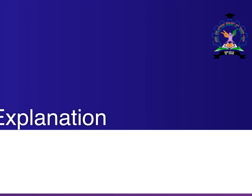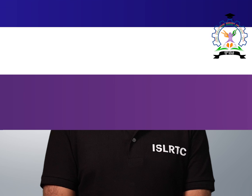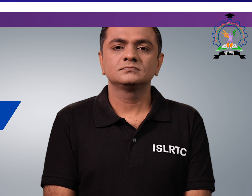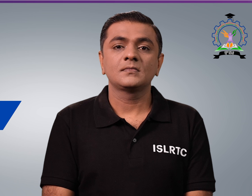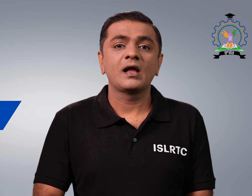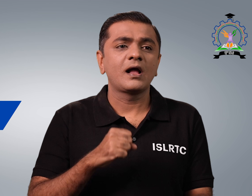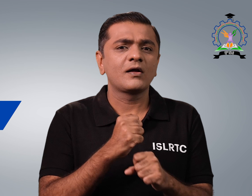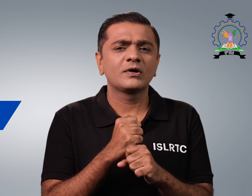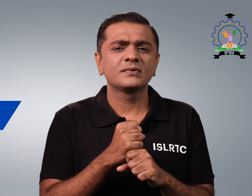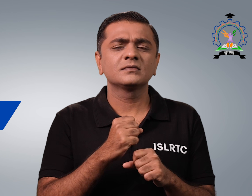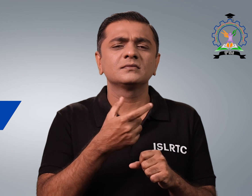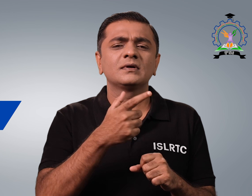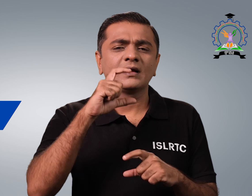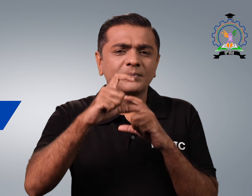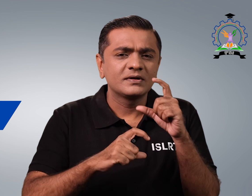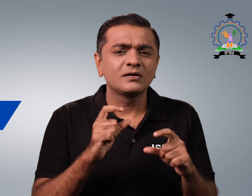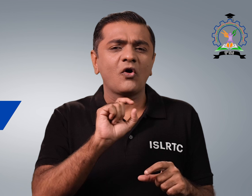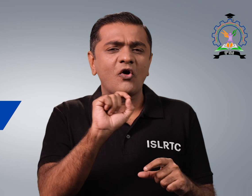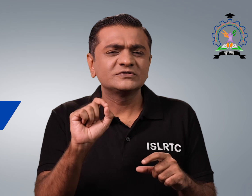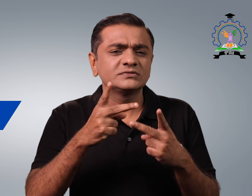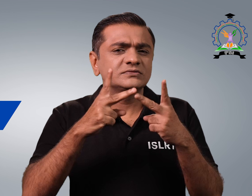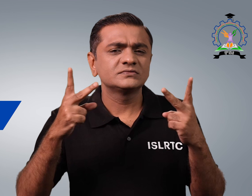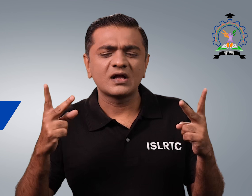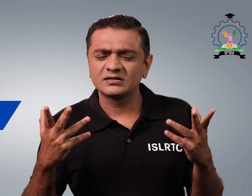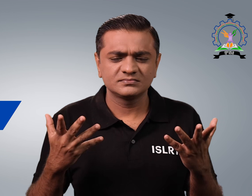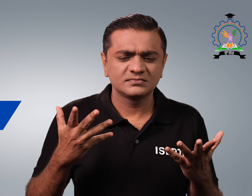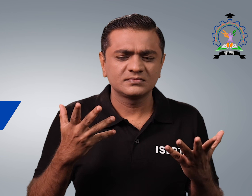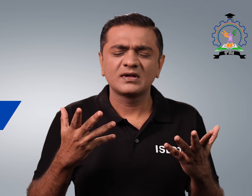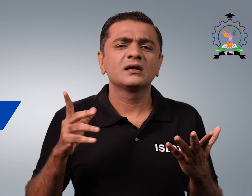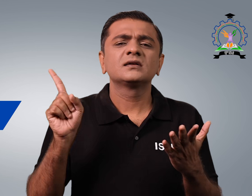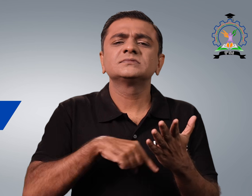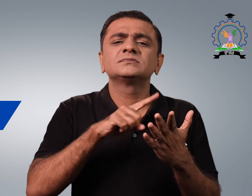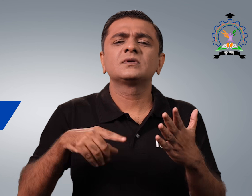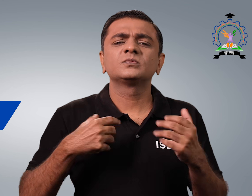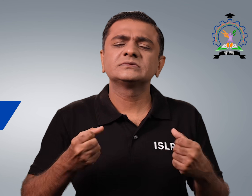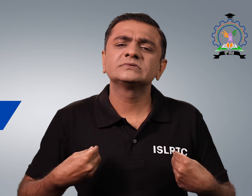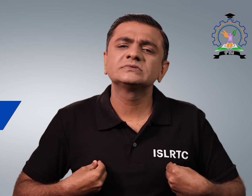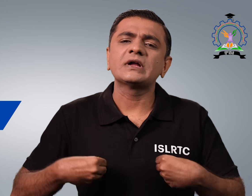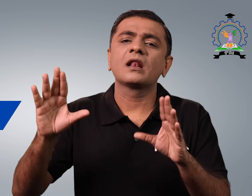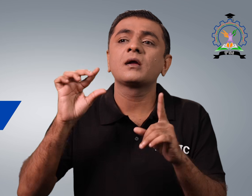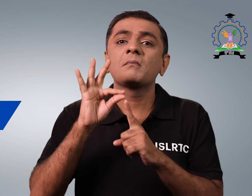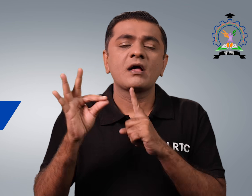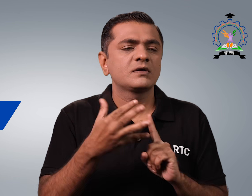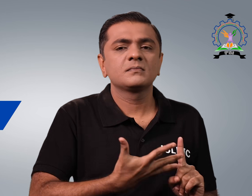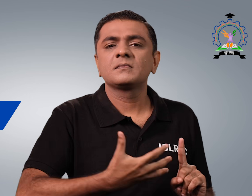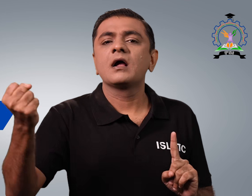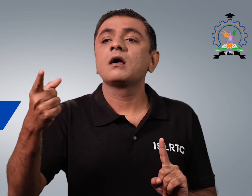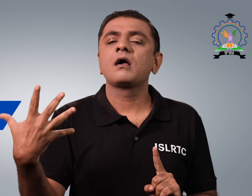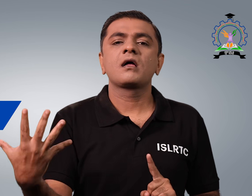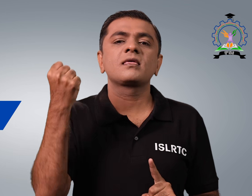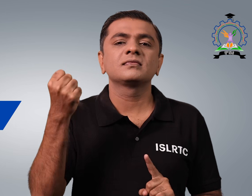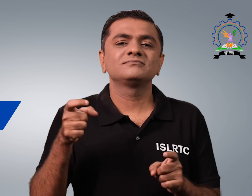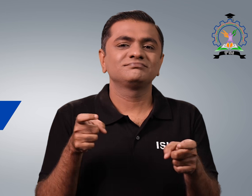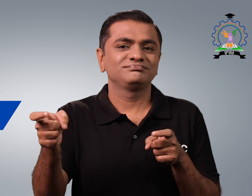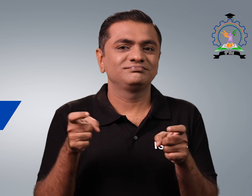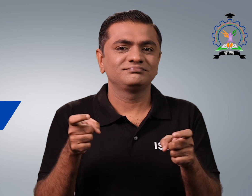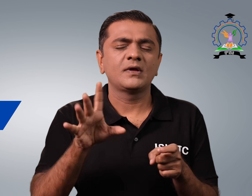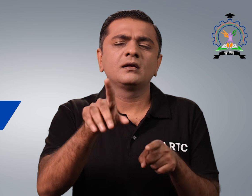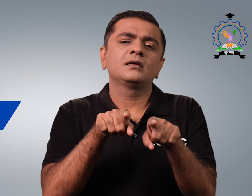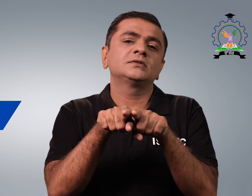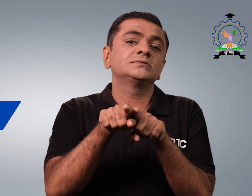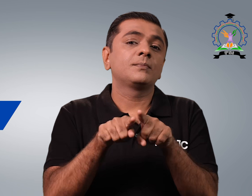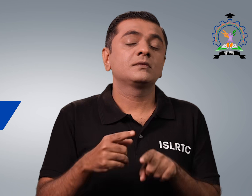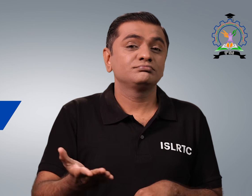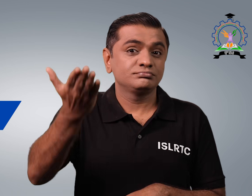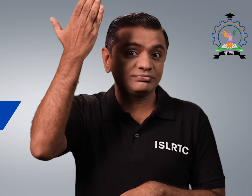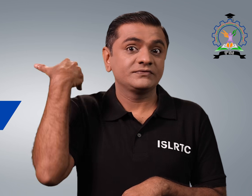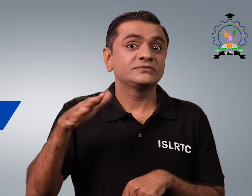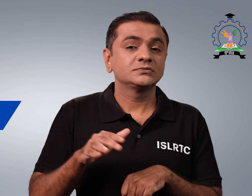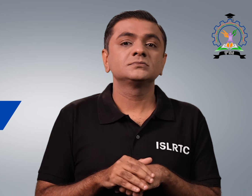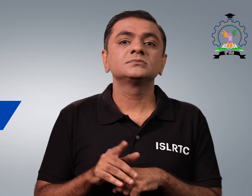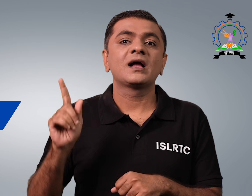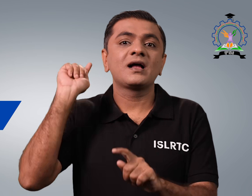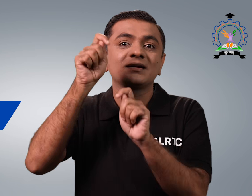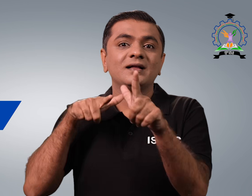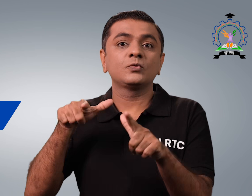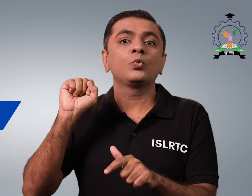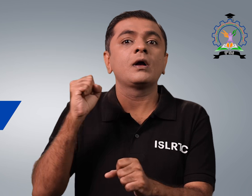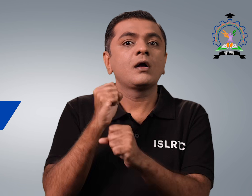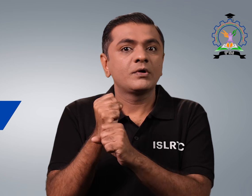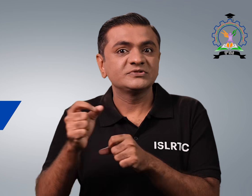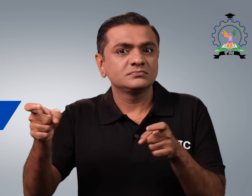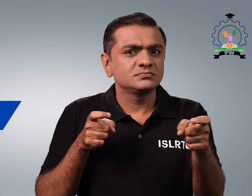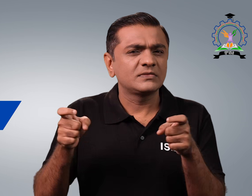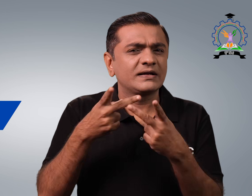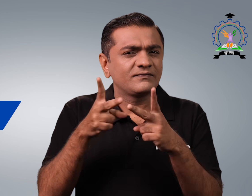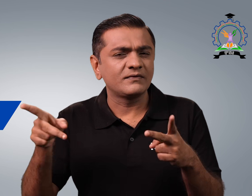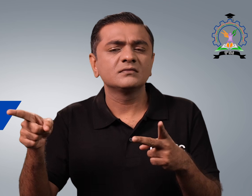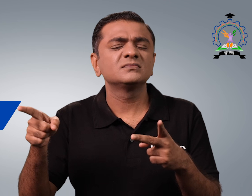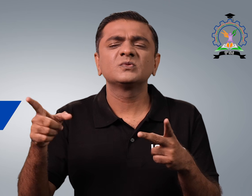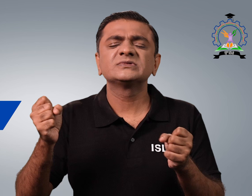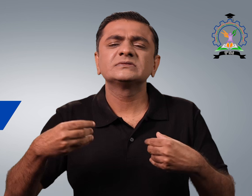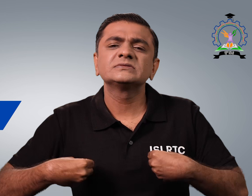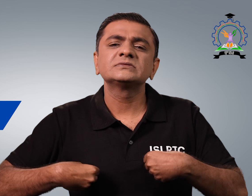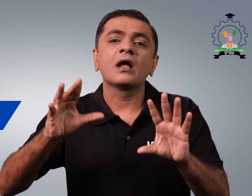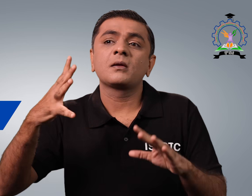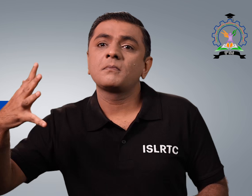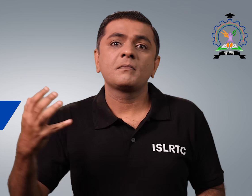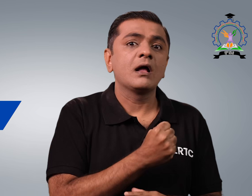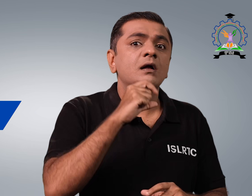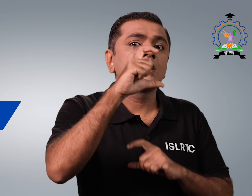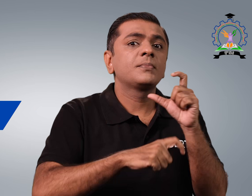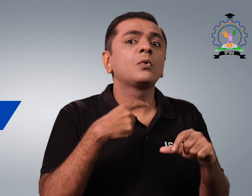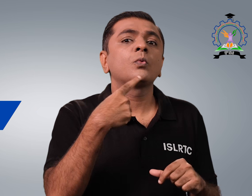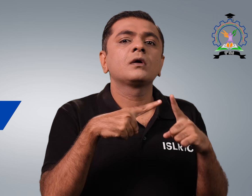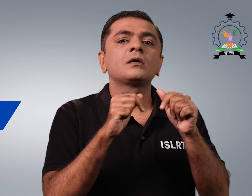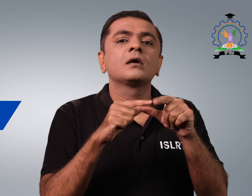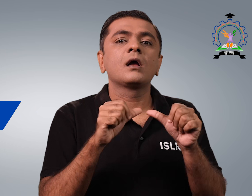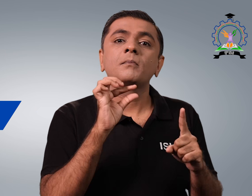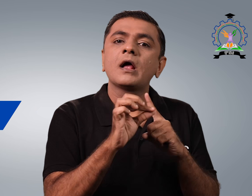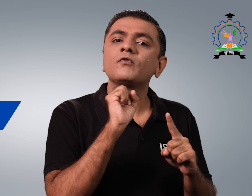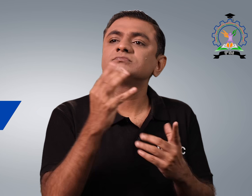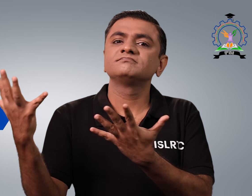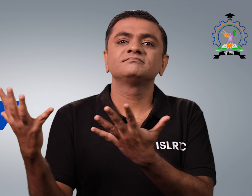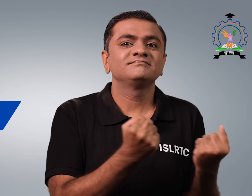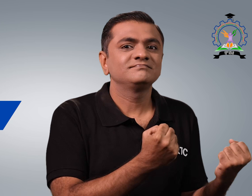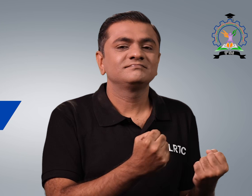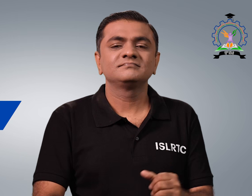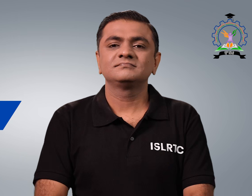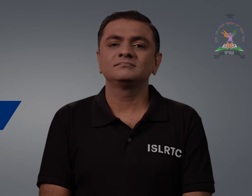It is the process of transferring ownership and control of a government owned entity to a private company. For example, privatisation of the government-owned Air India occurred when it was purchased by the Tata Group.